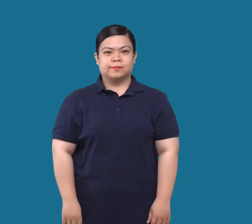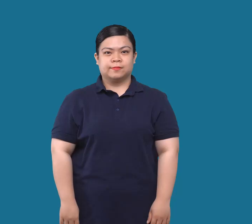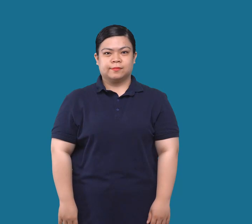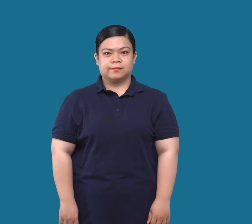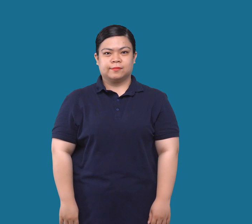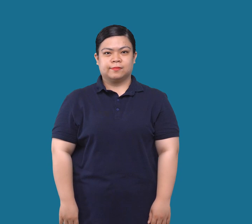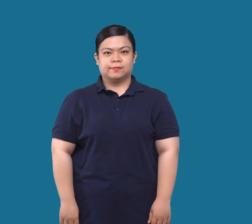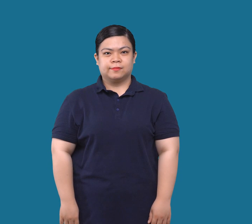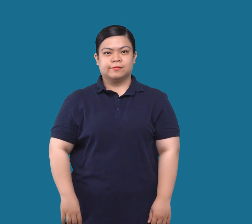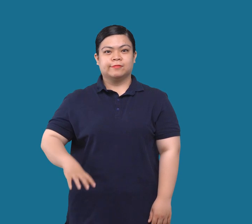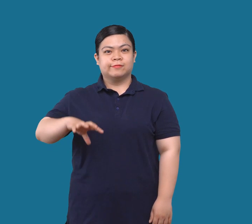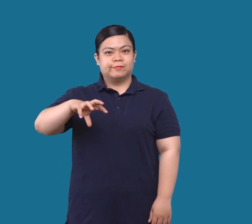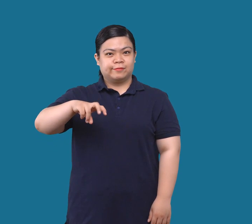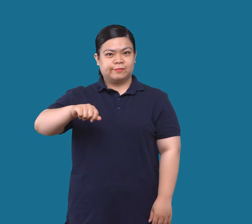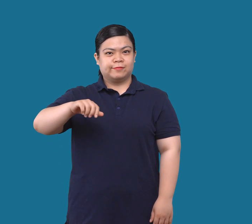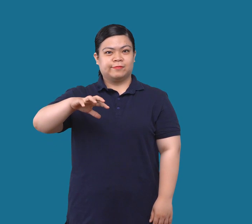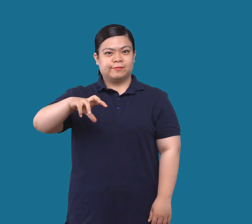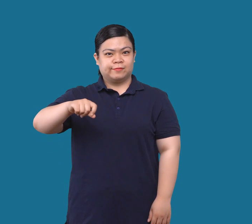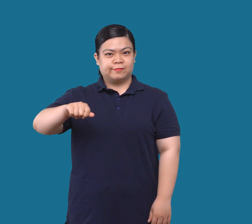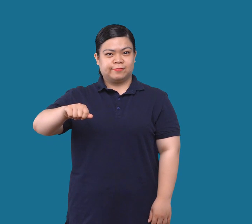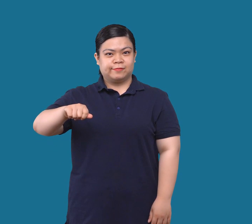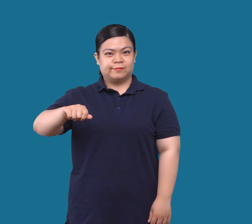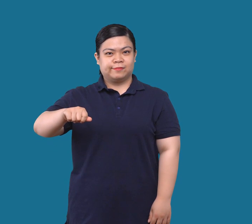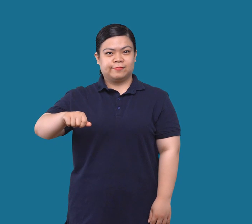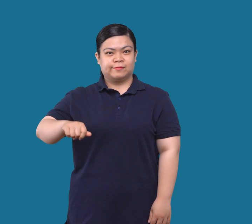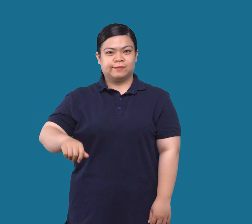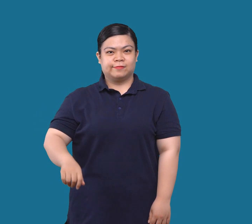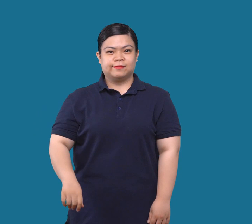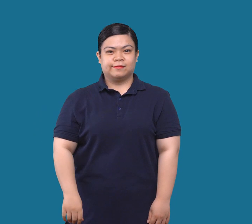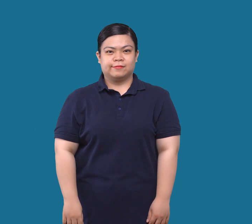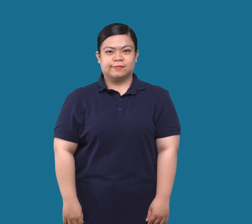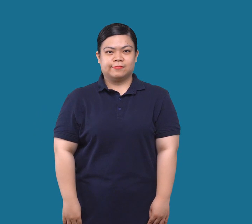quả cam